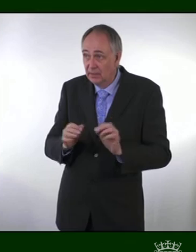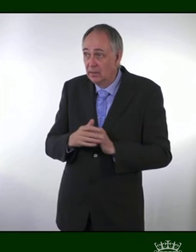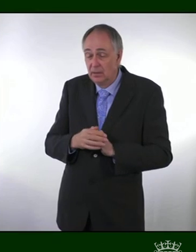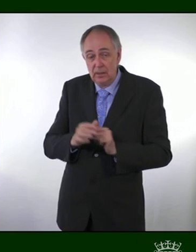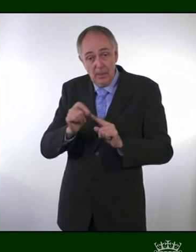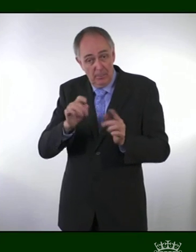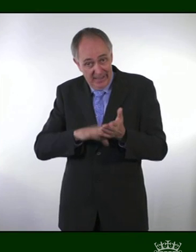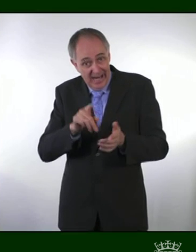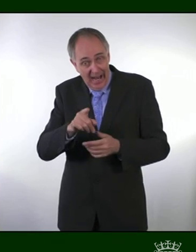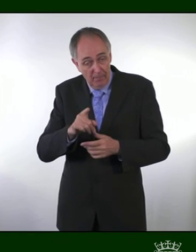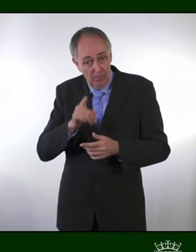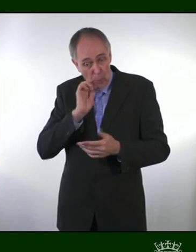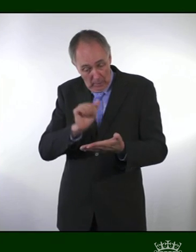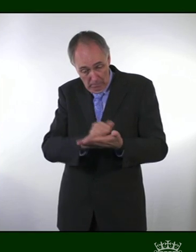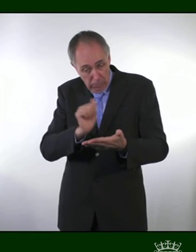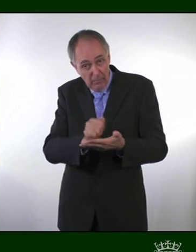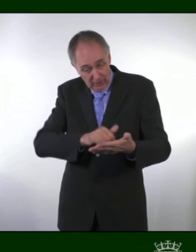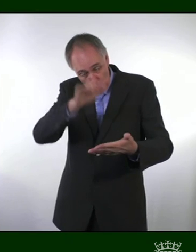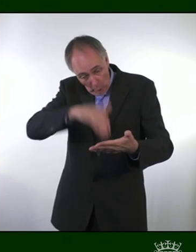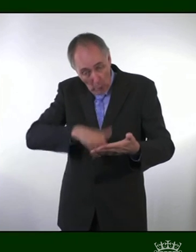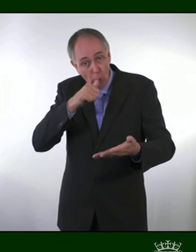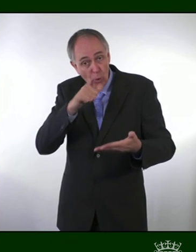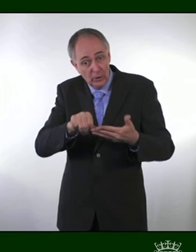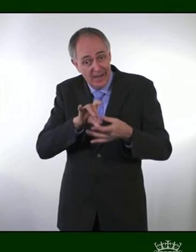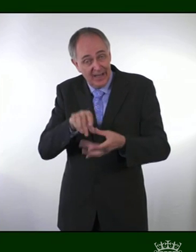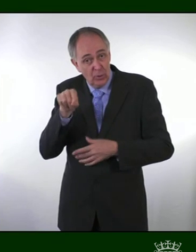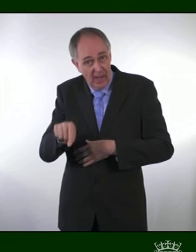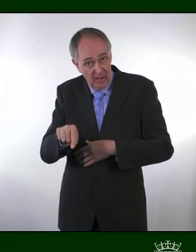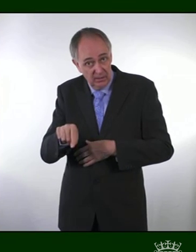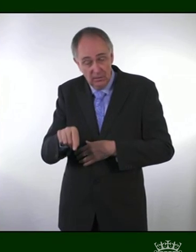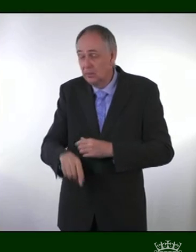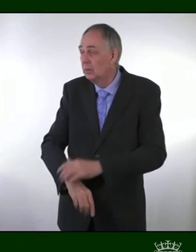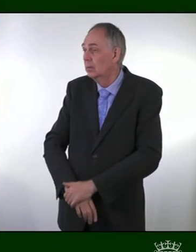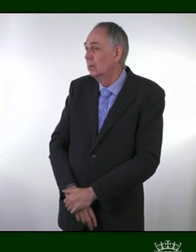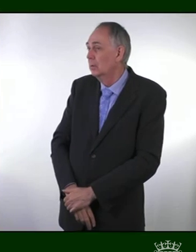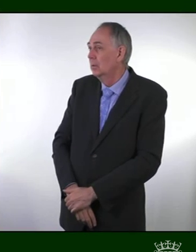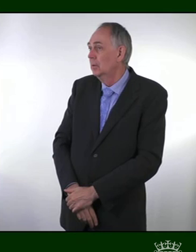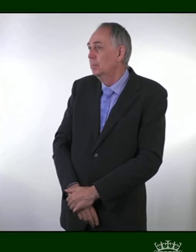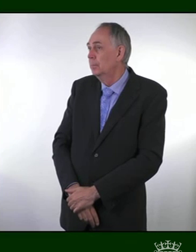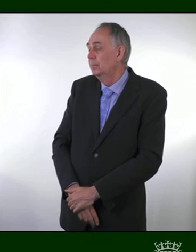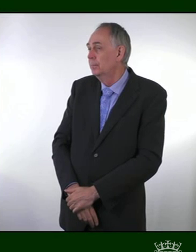Will the Prime Minister undertake to publish all correspondence relating to the matter when the Cabinet Secretary reports?